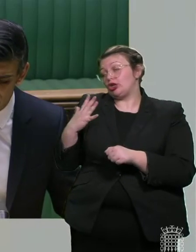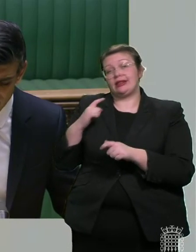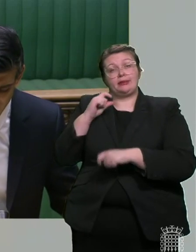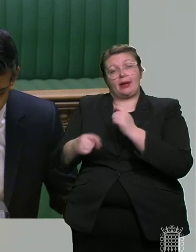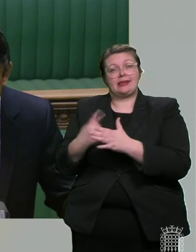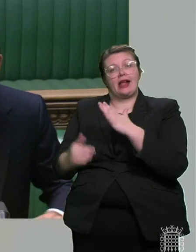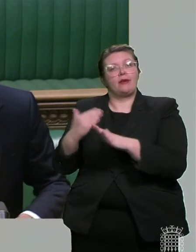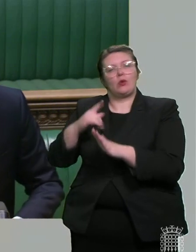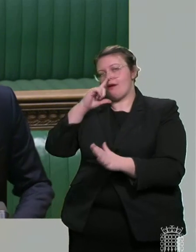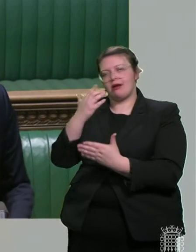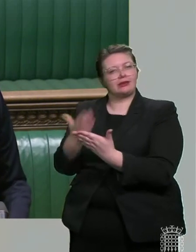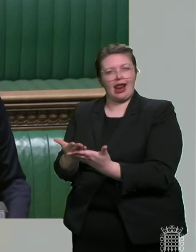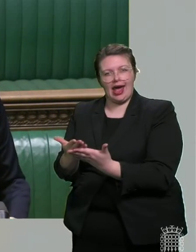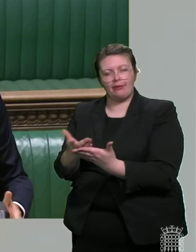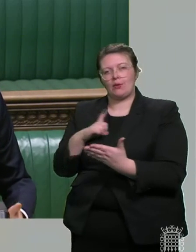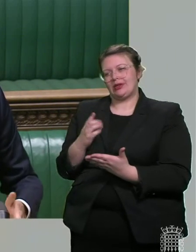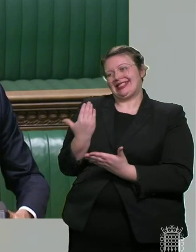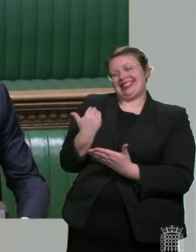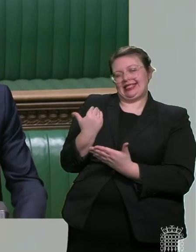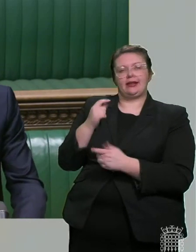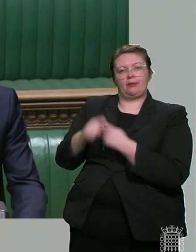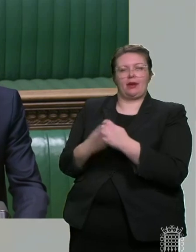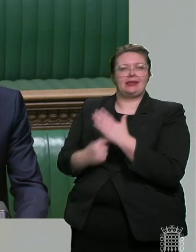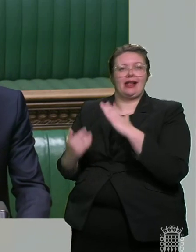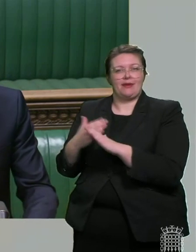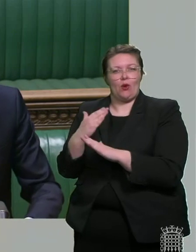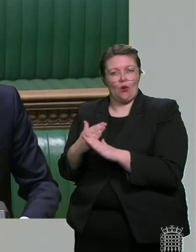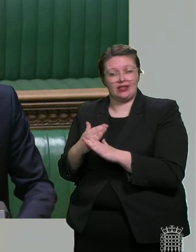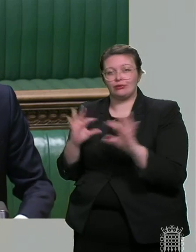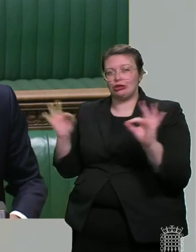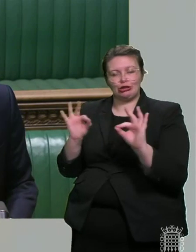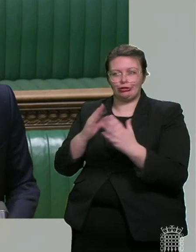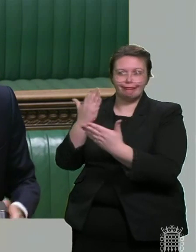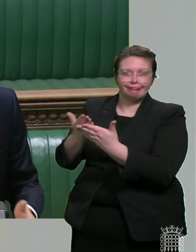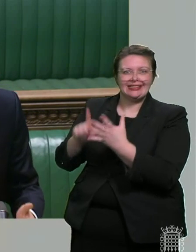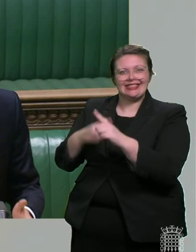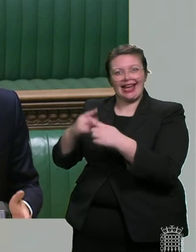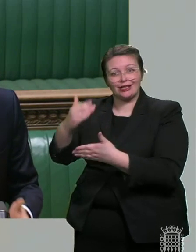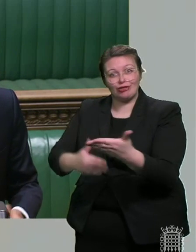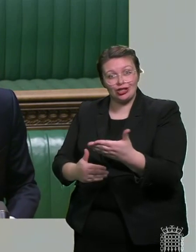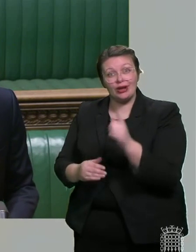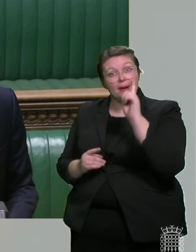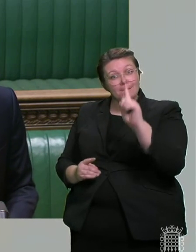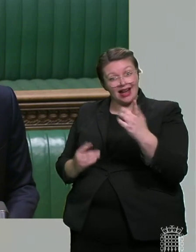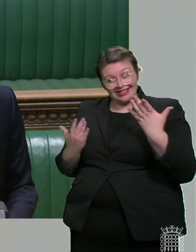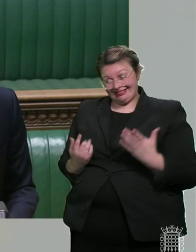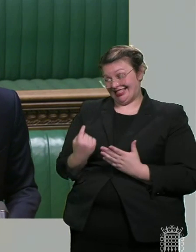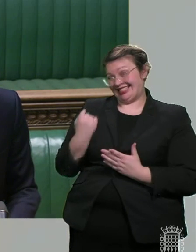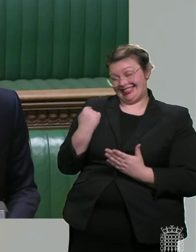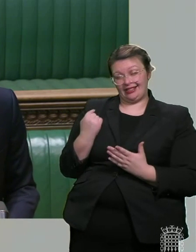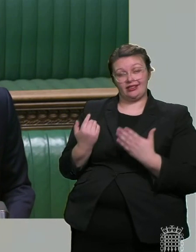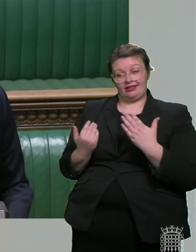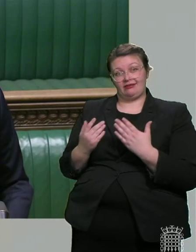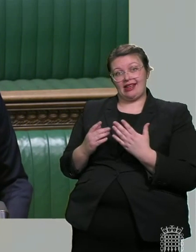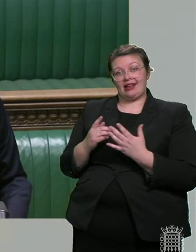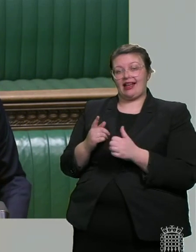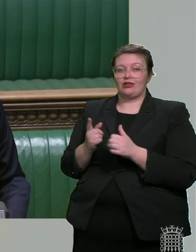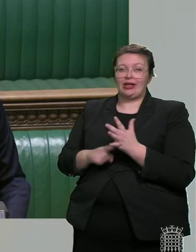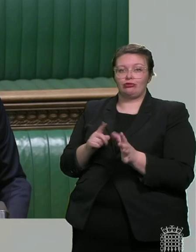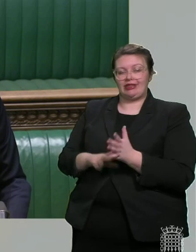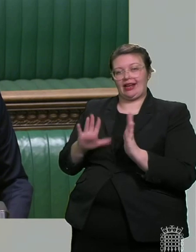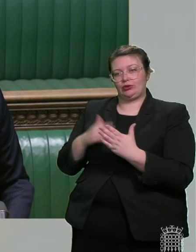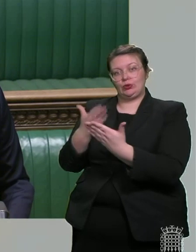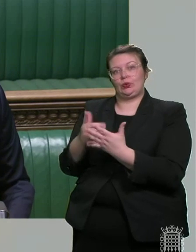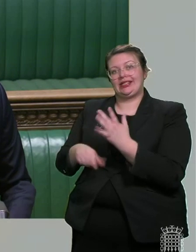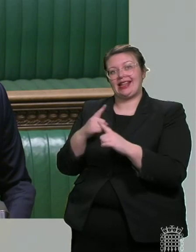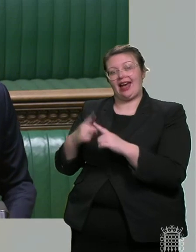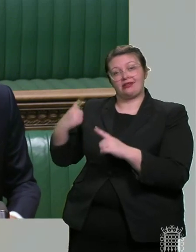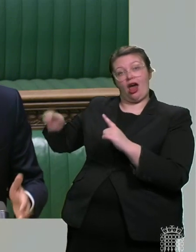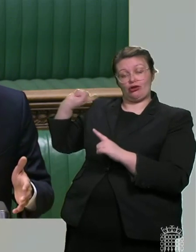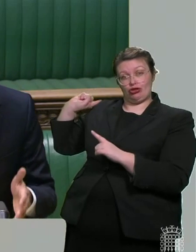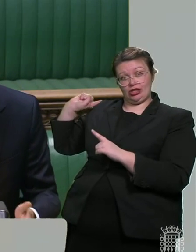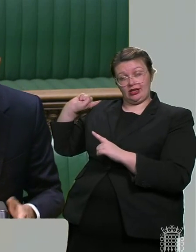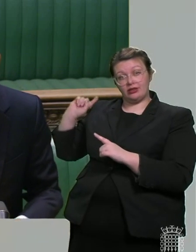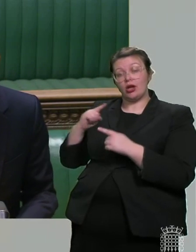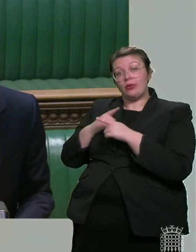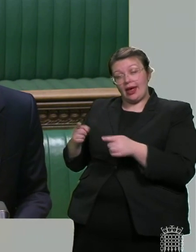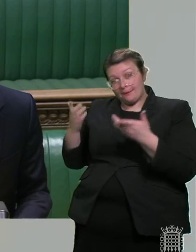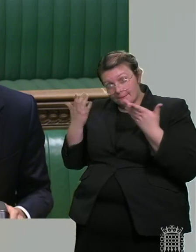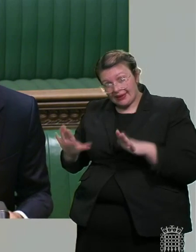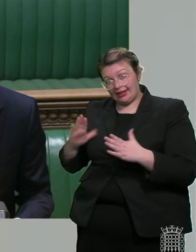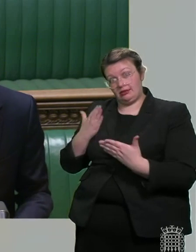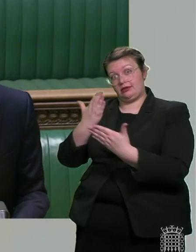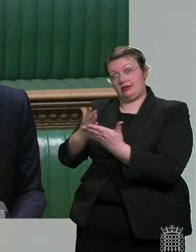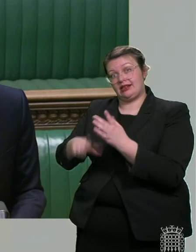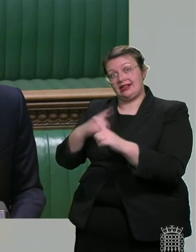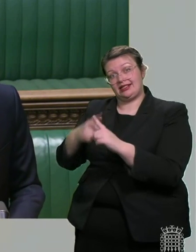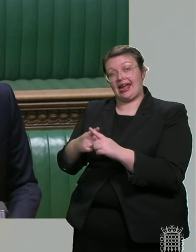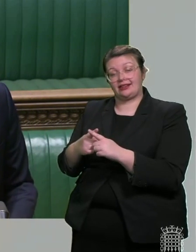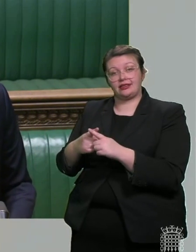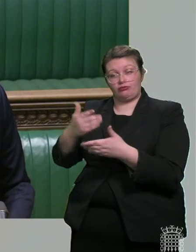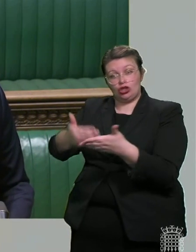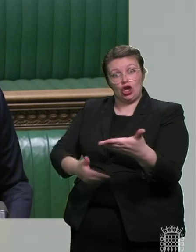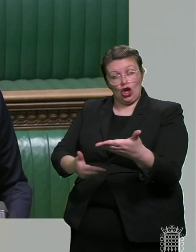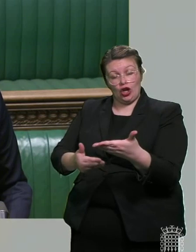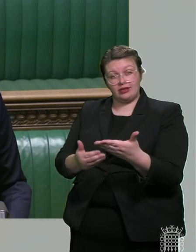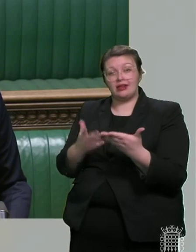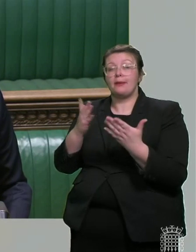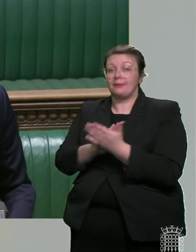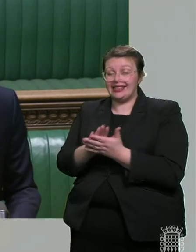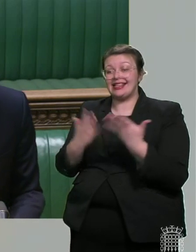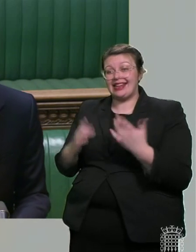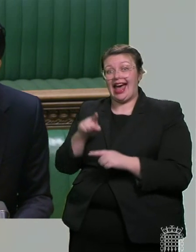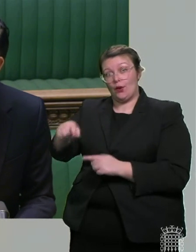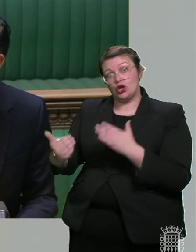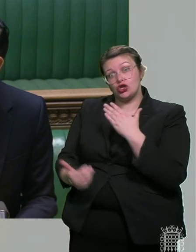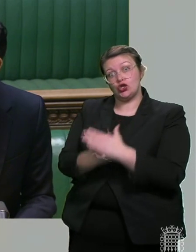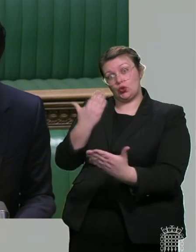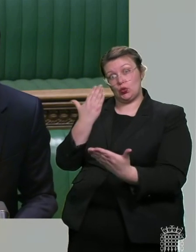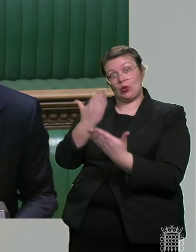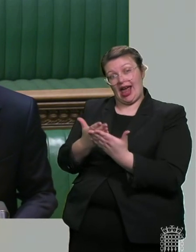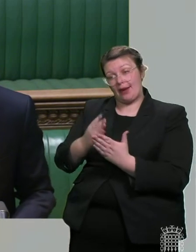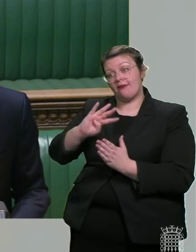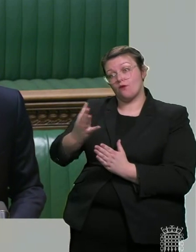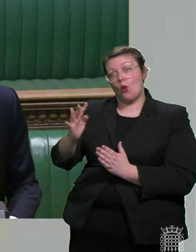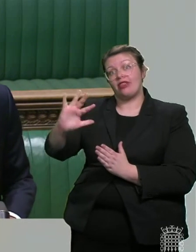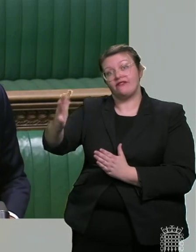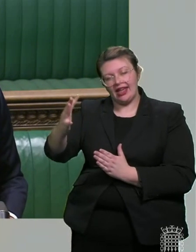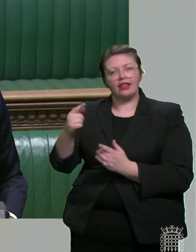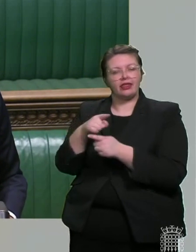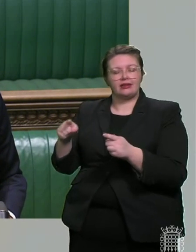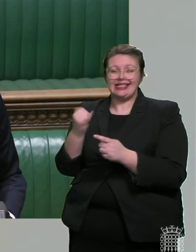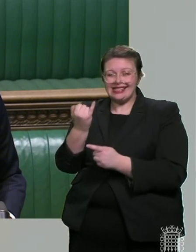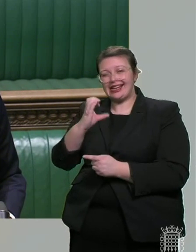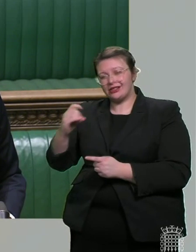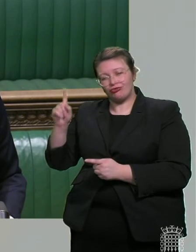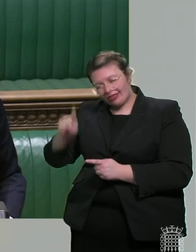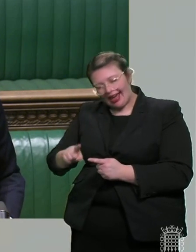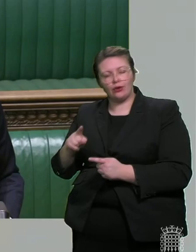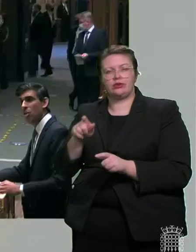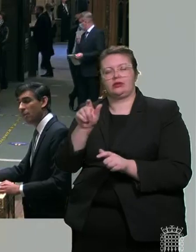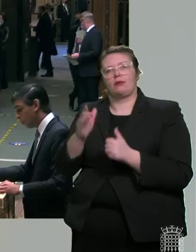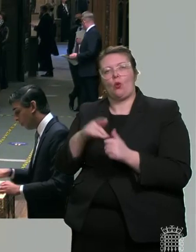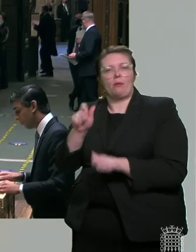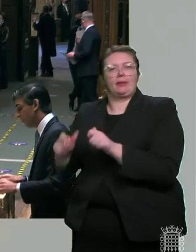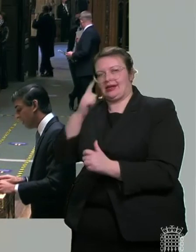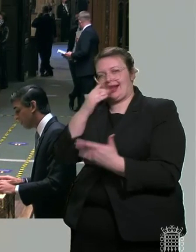But as the tax return deadline has now passed, I can announce today that, provided they filed a tax return by midnight last night, over 600,000 more people, many of whom became self-employed last year, can now claim the fourth and fifth grants.